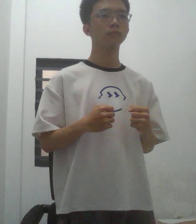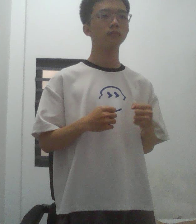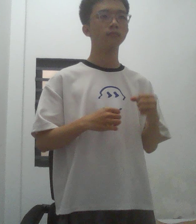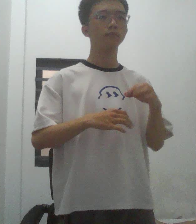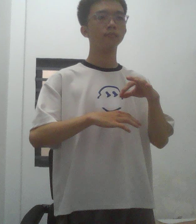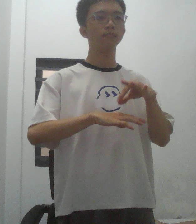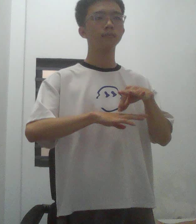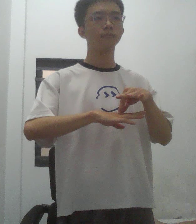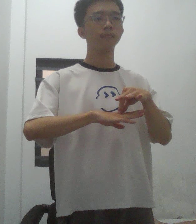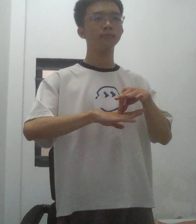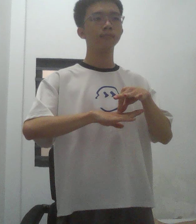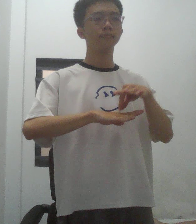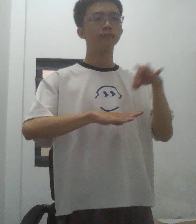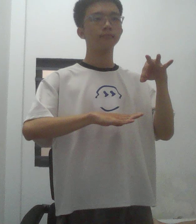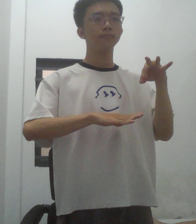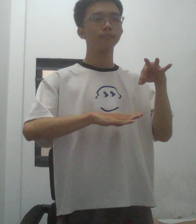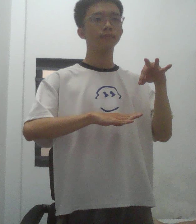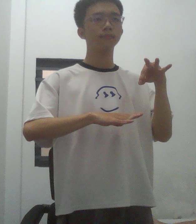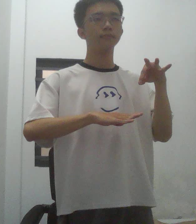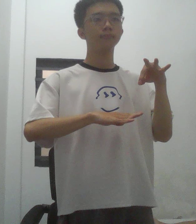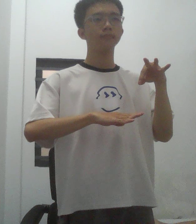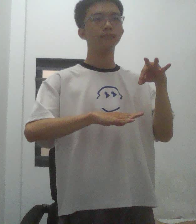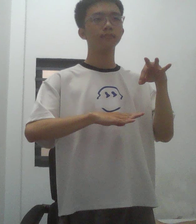tuan